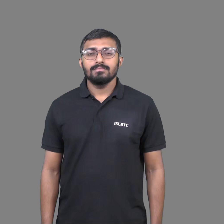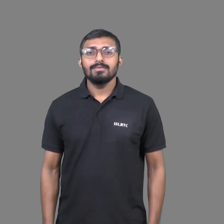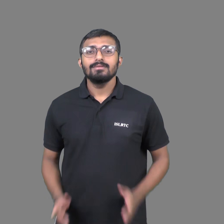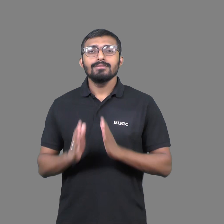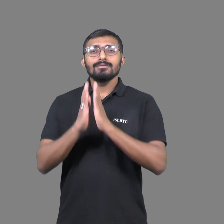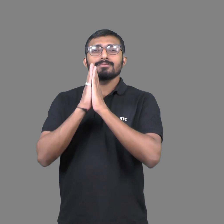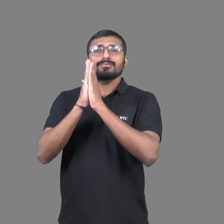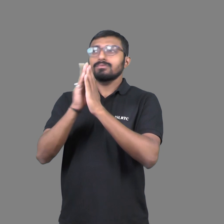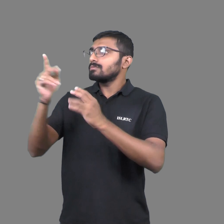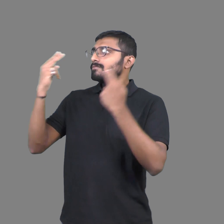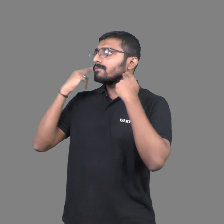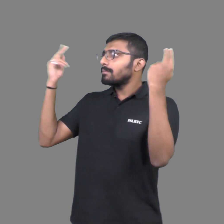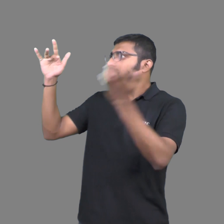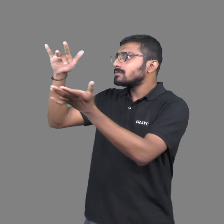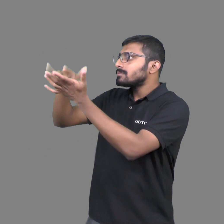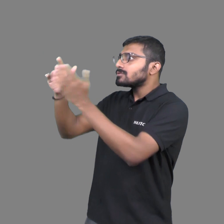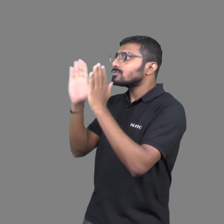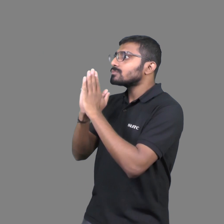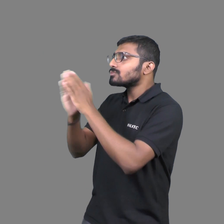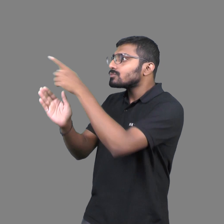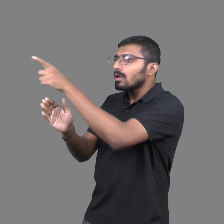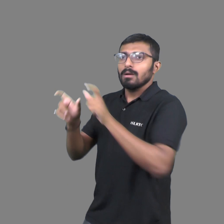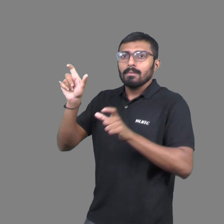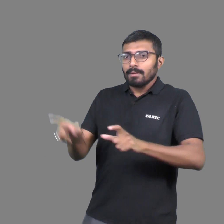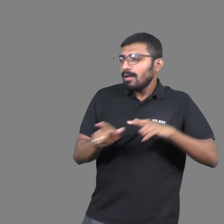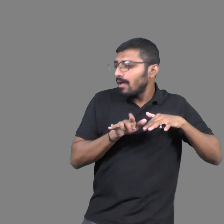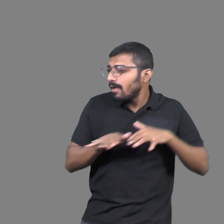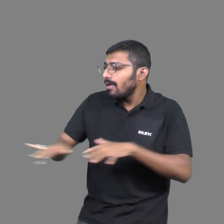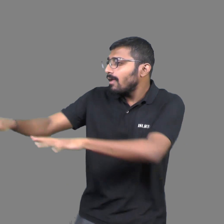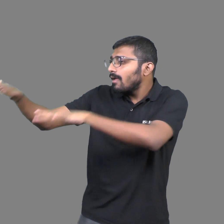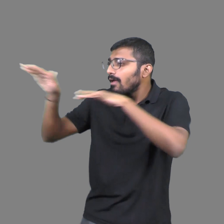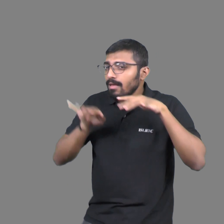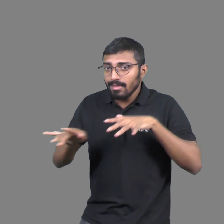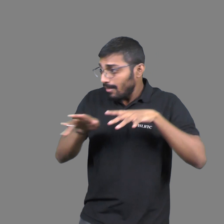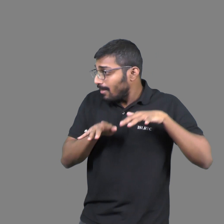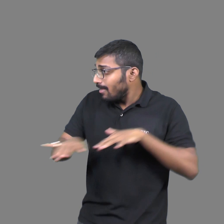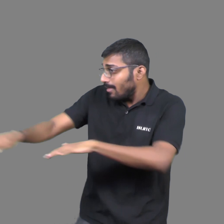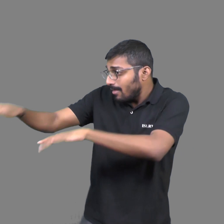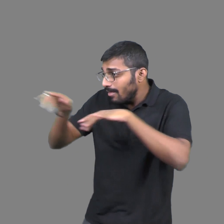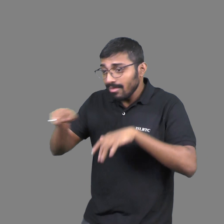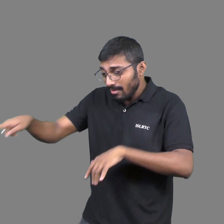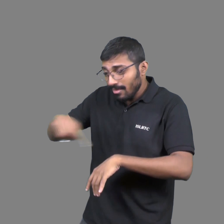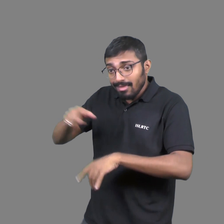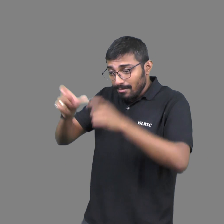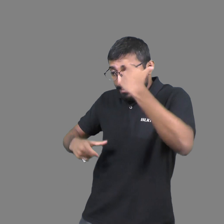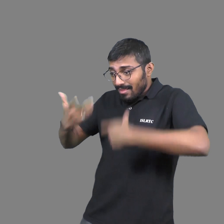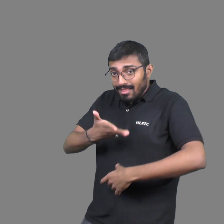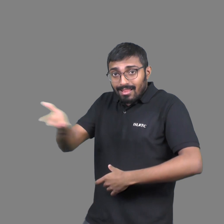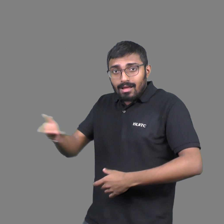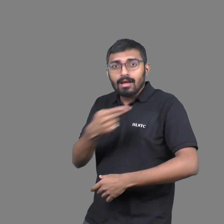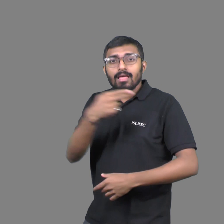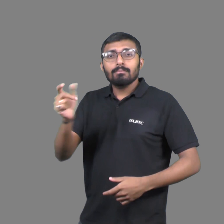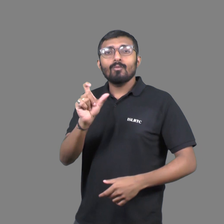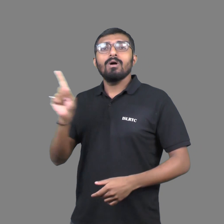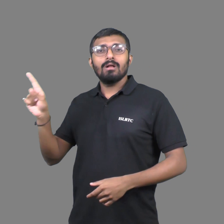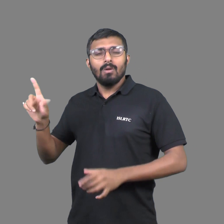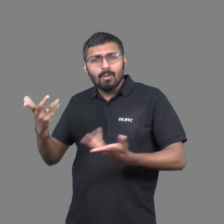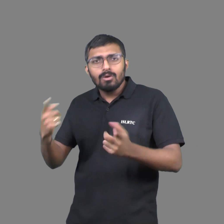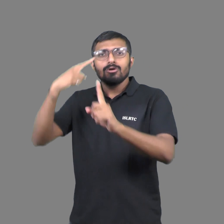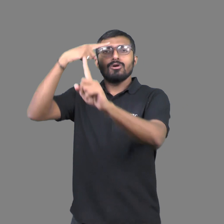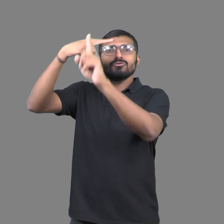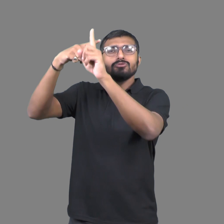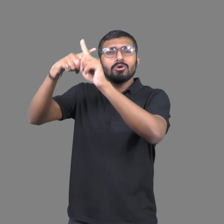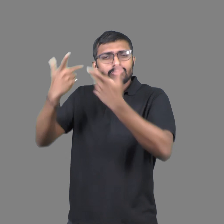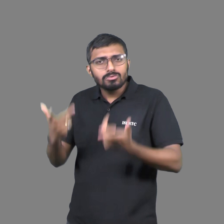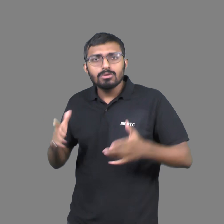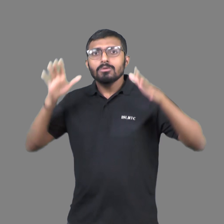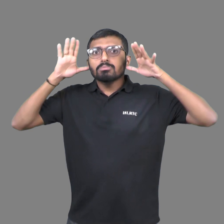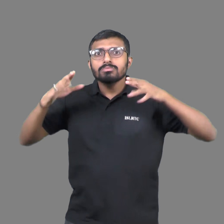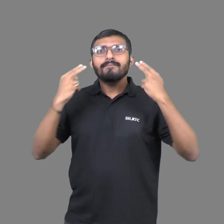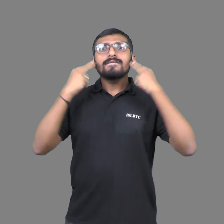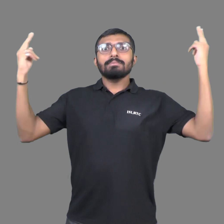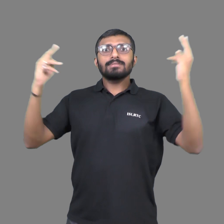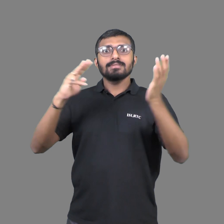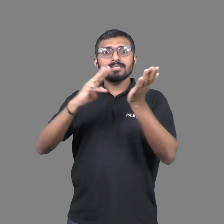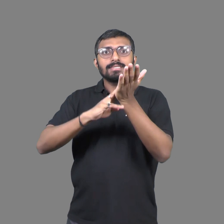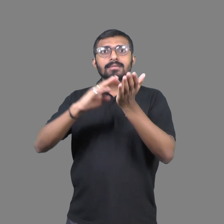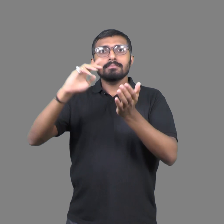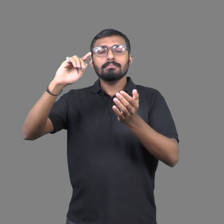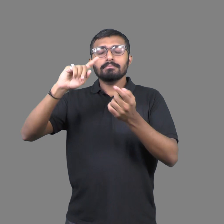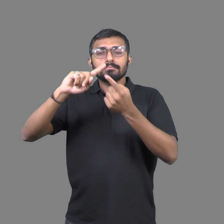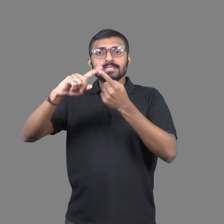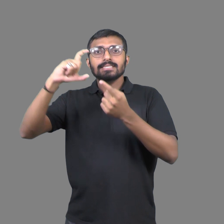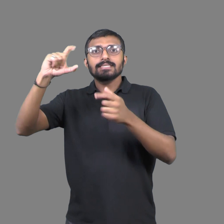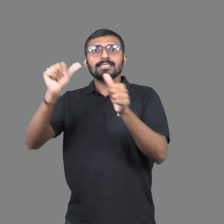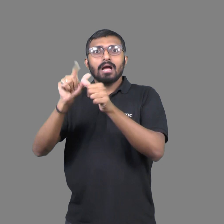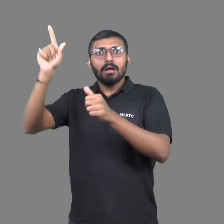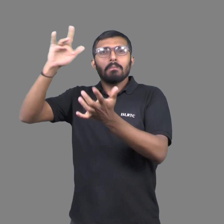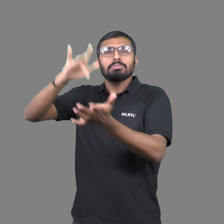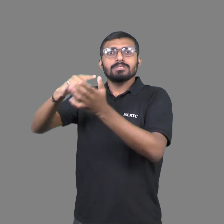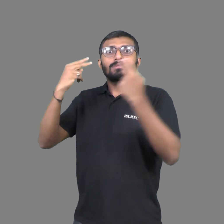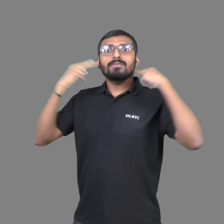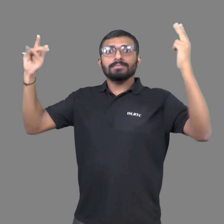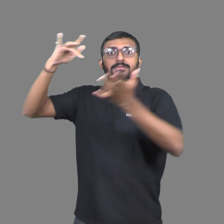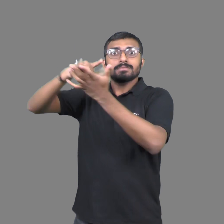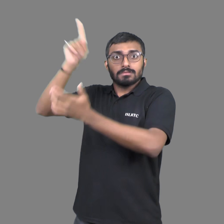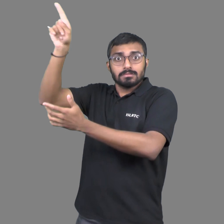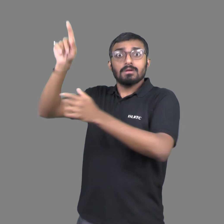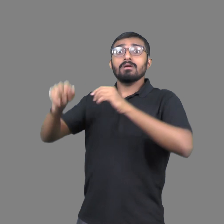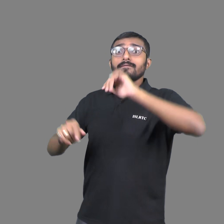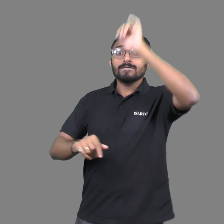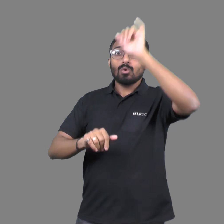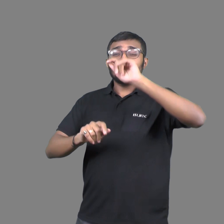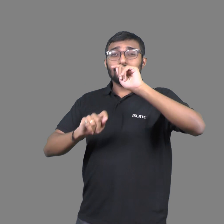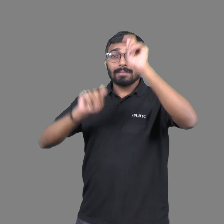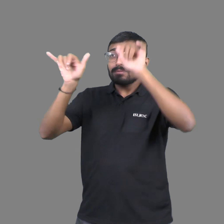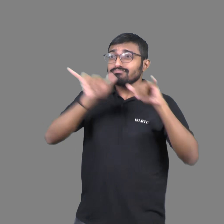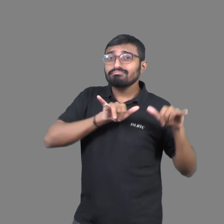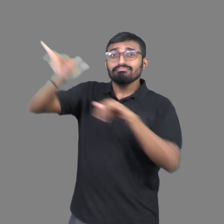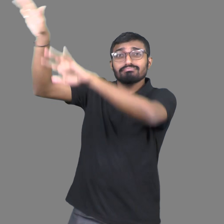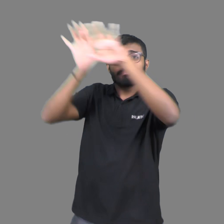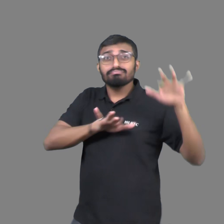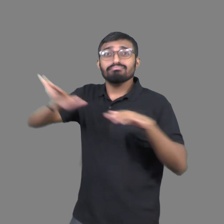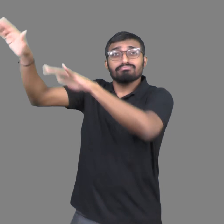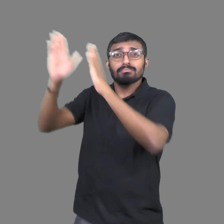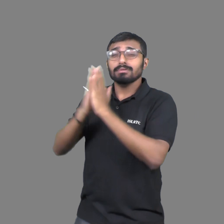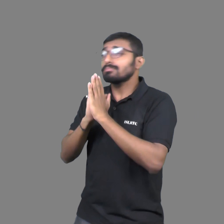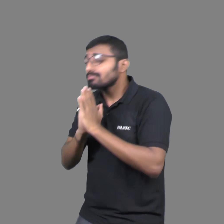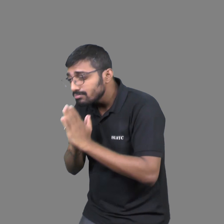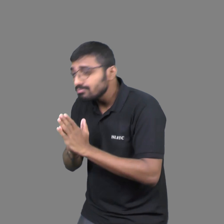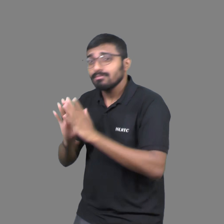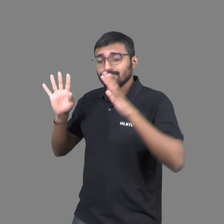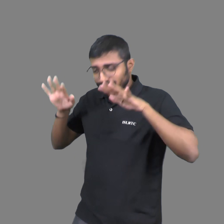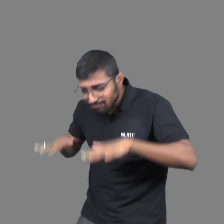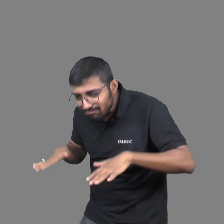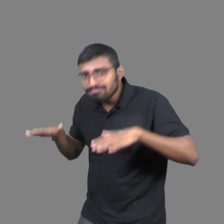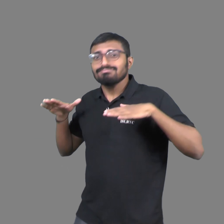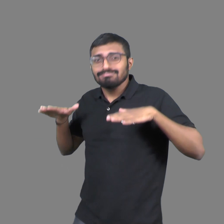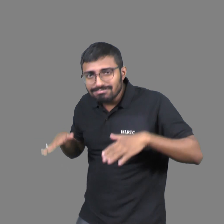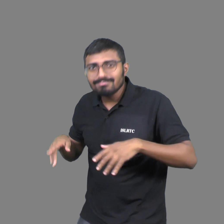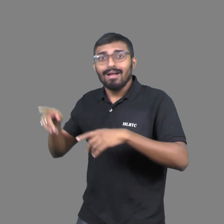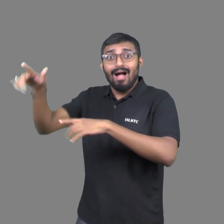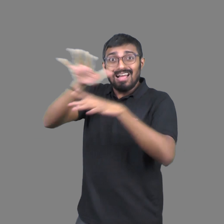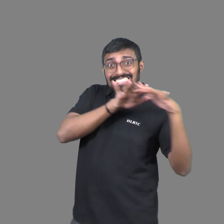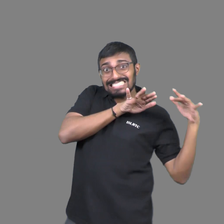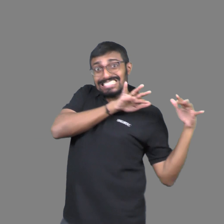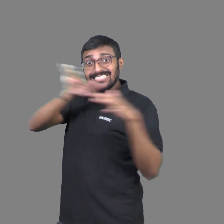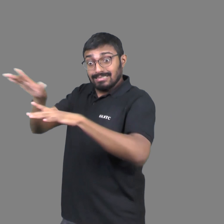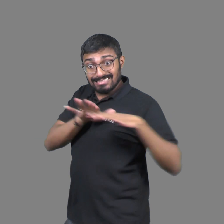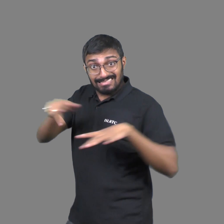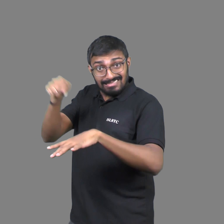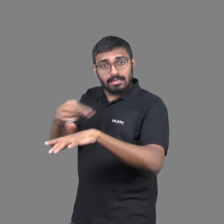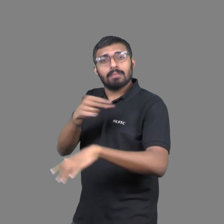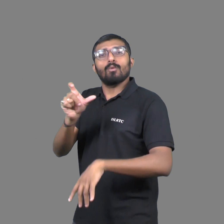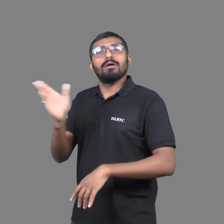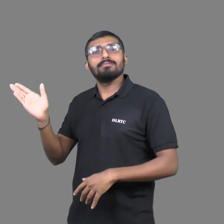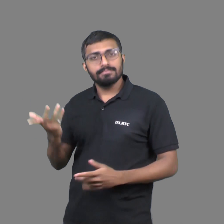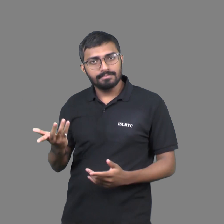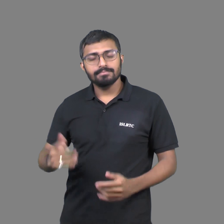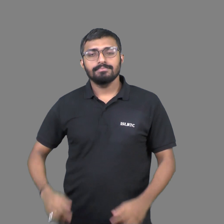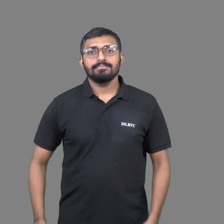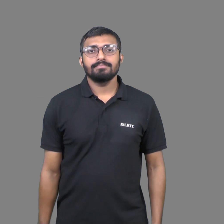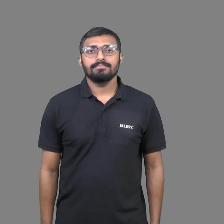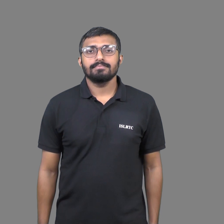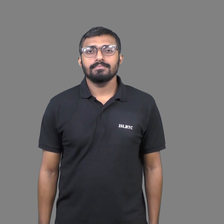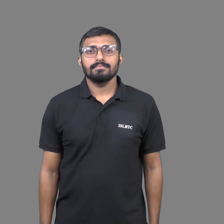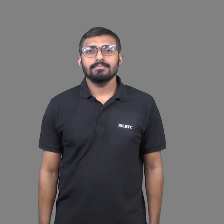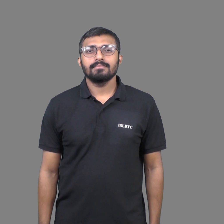Pilgrim